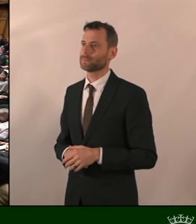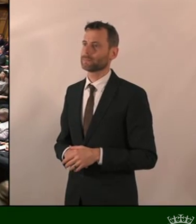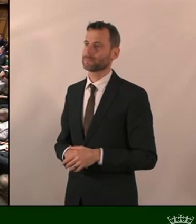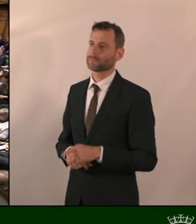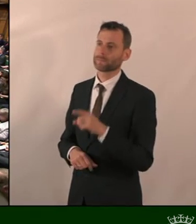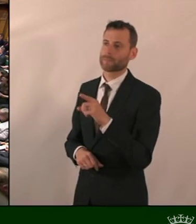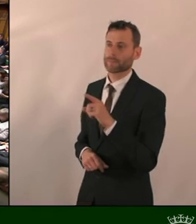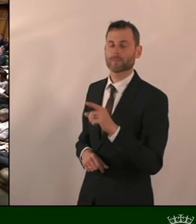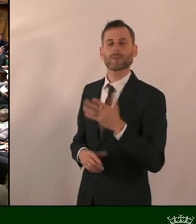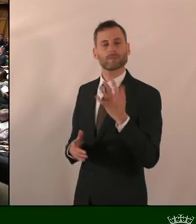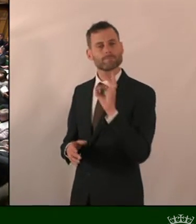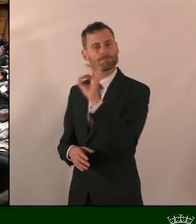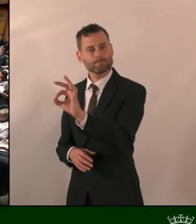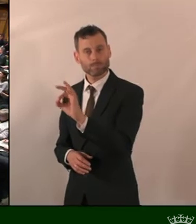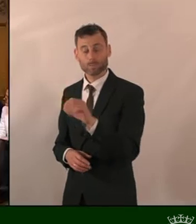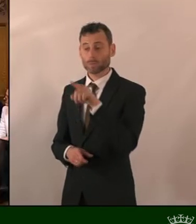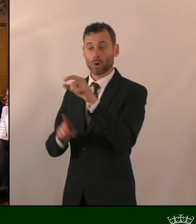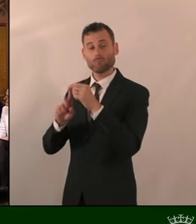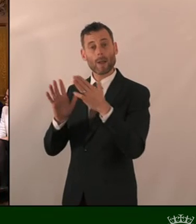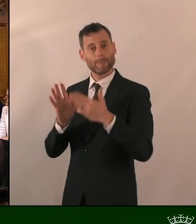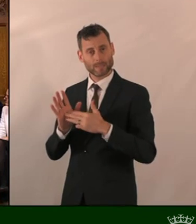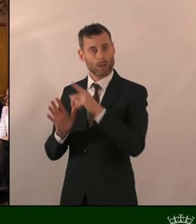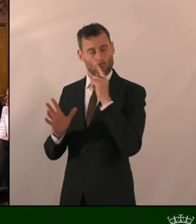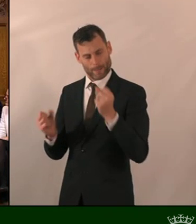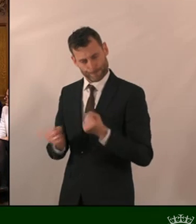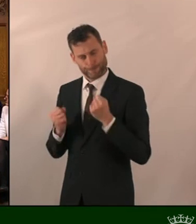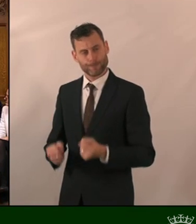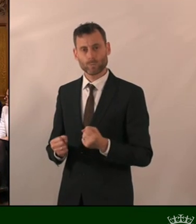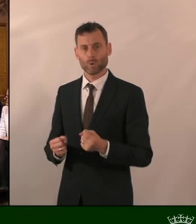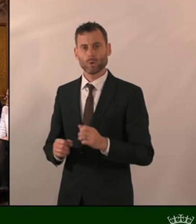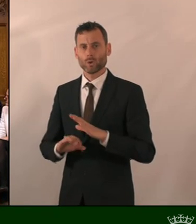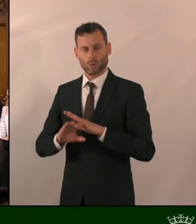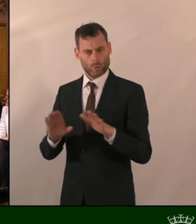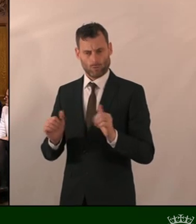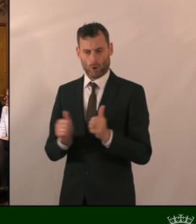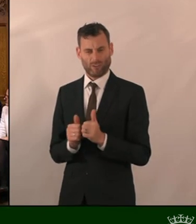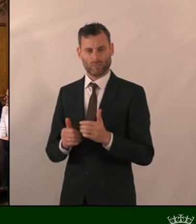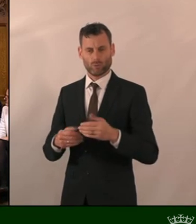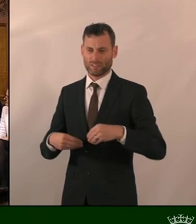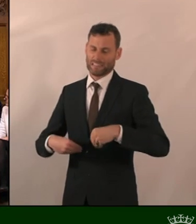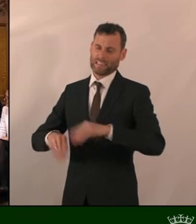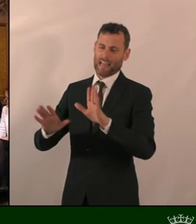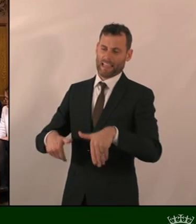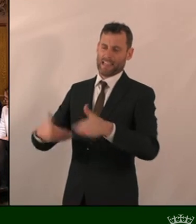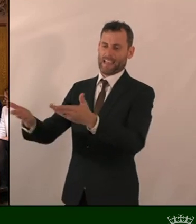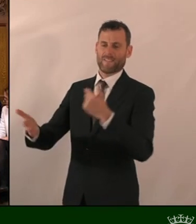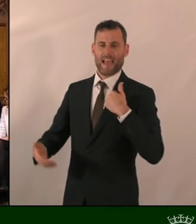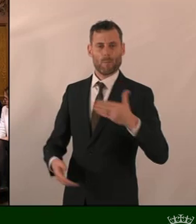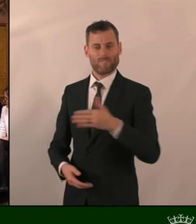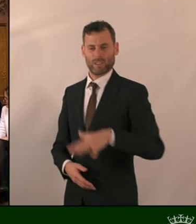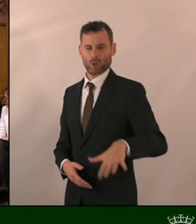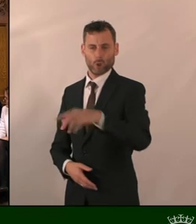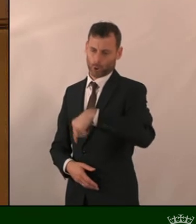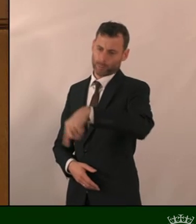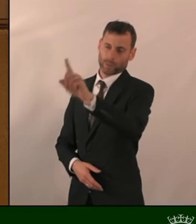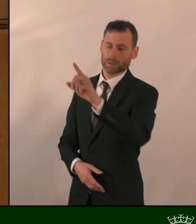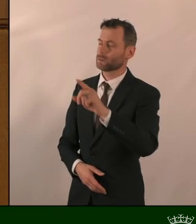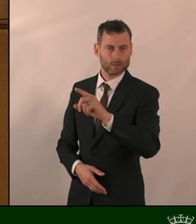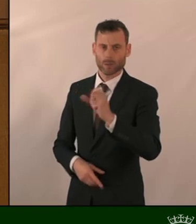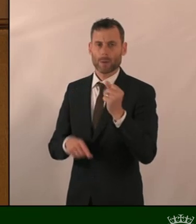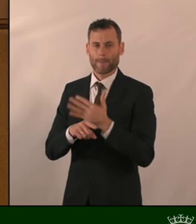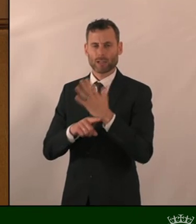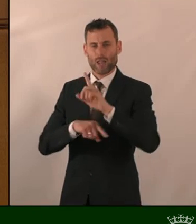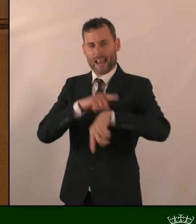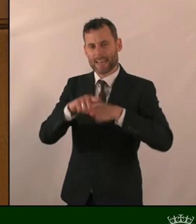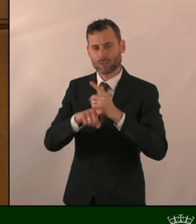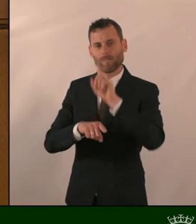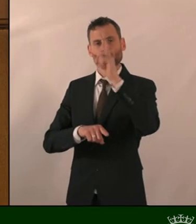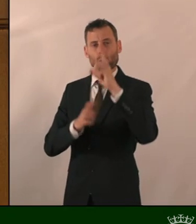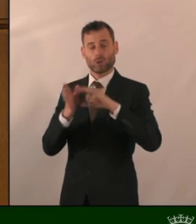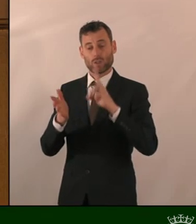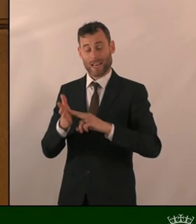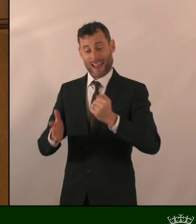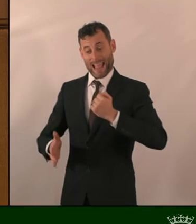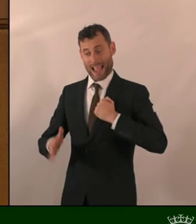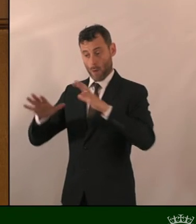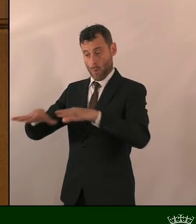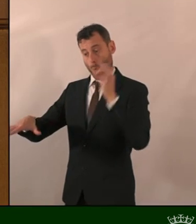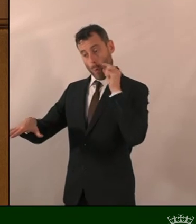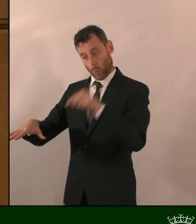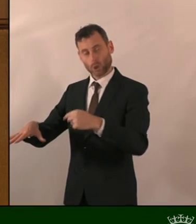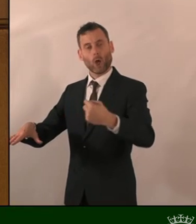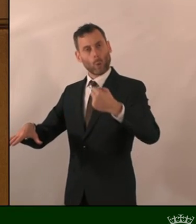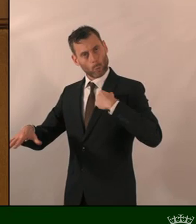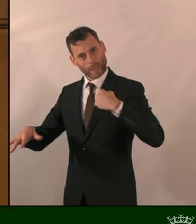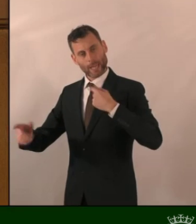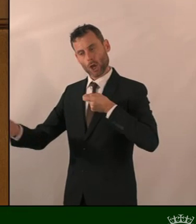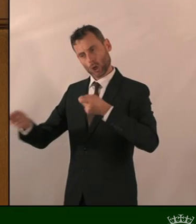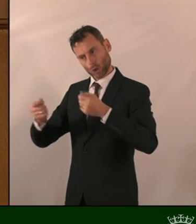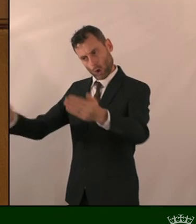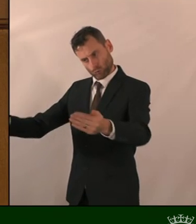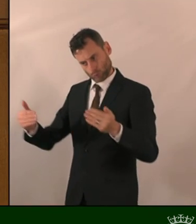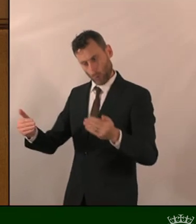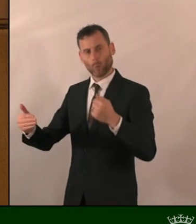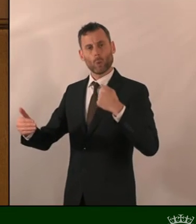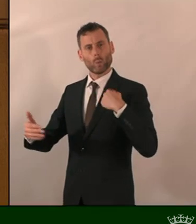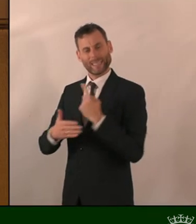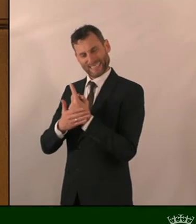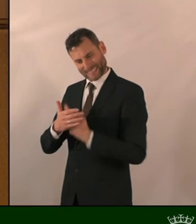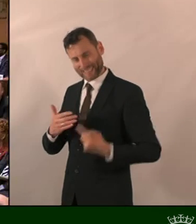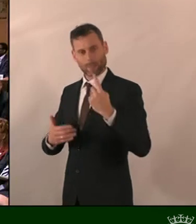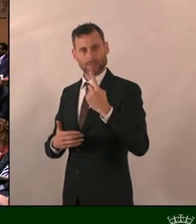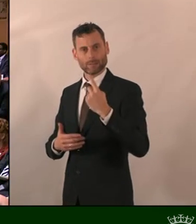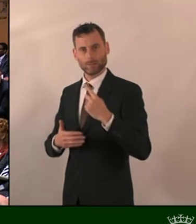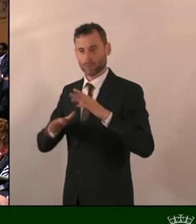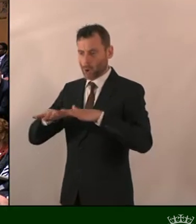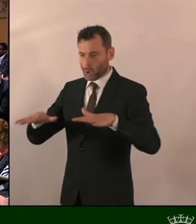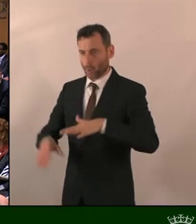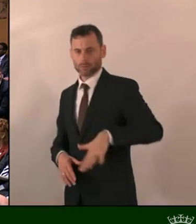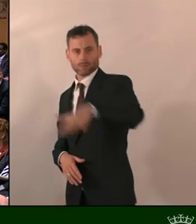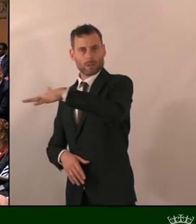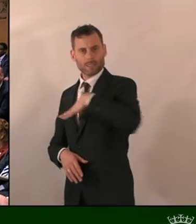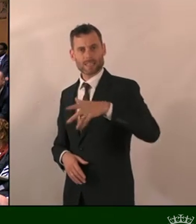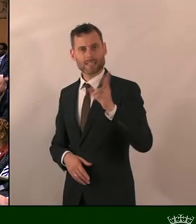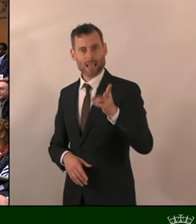Will the Prime Minister promise to resist in all circumstances the sell-out of our fishing communities, so that we can ensure that on 1 January next year we take back control of our fishing waters and become an independent coastal state once again?